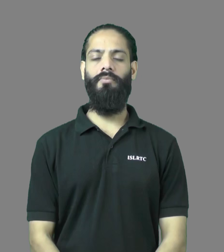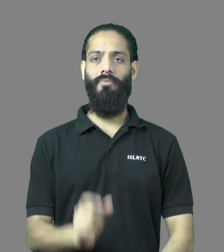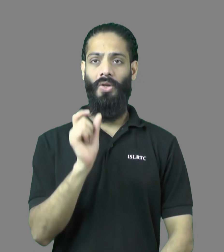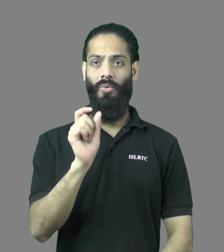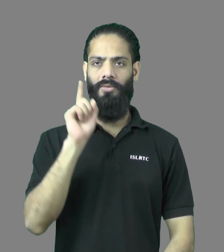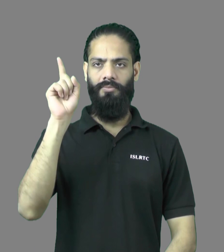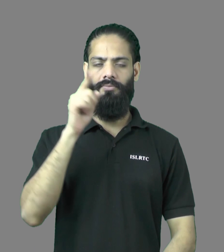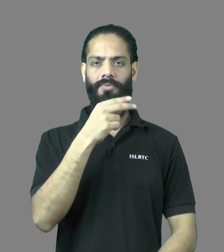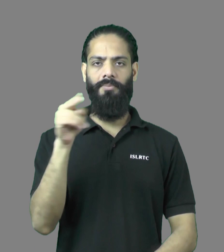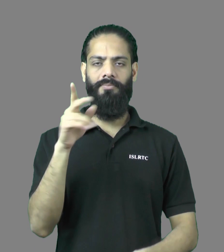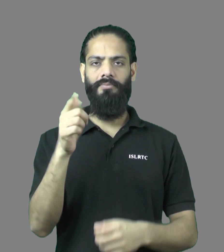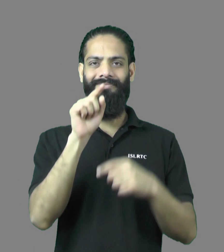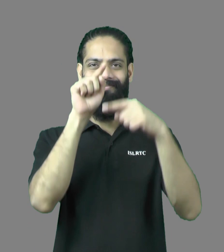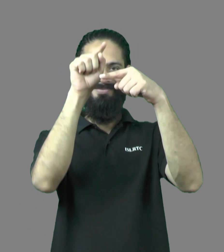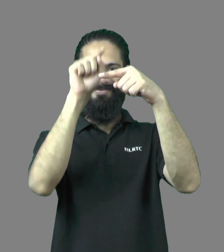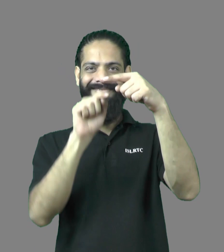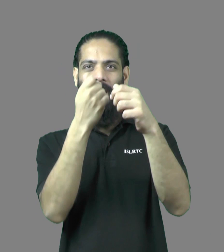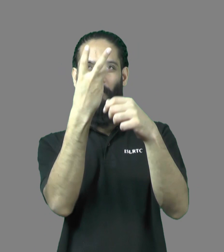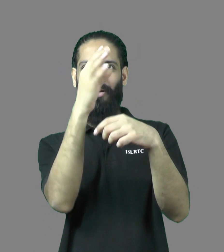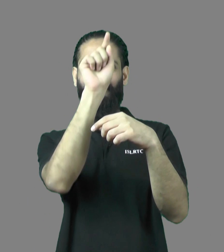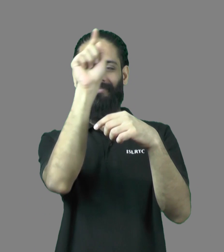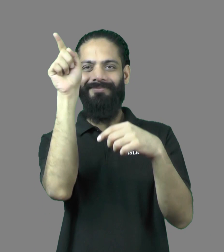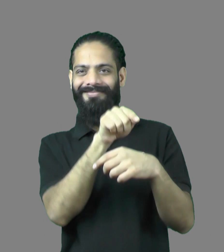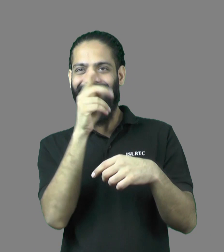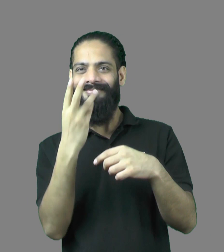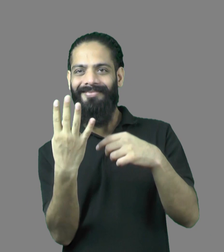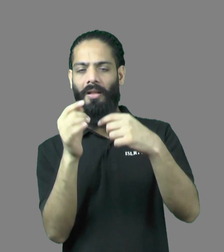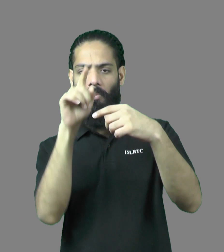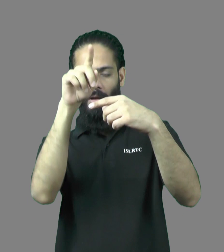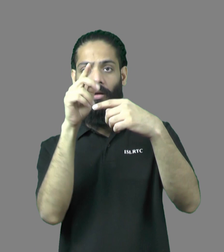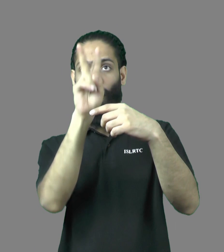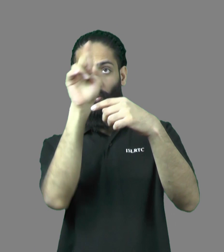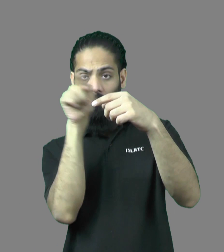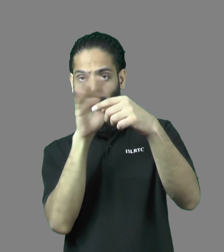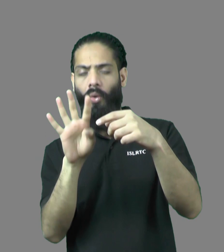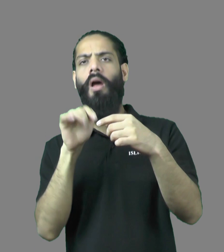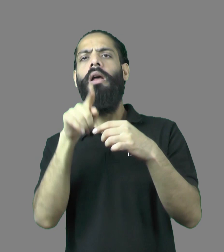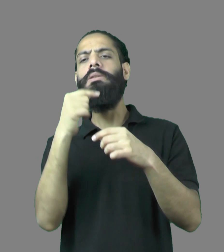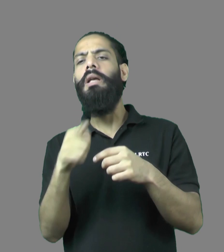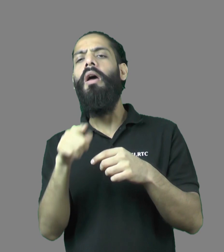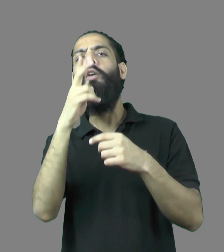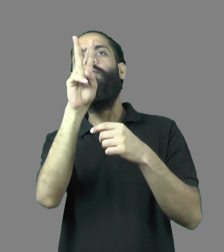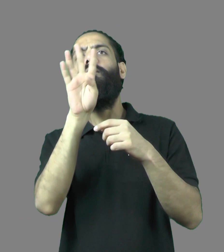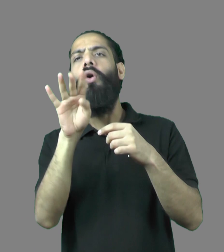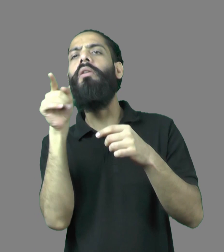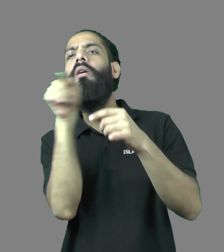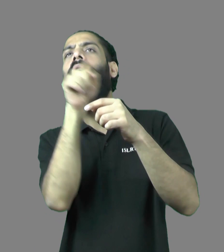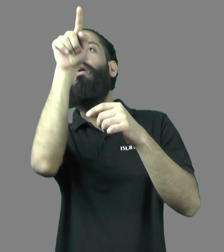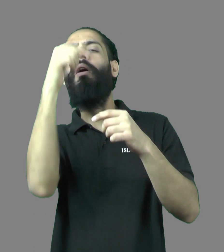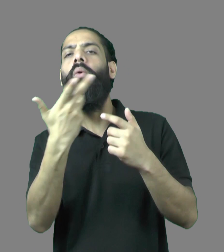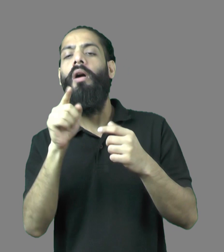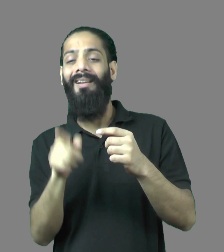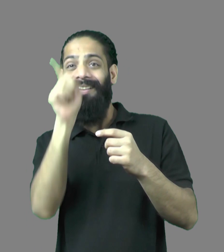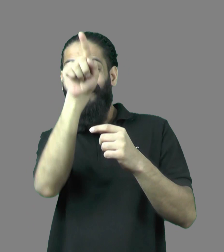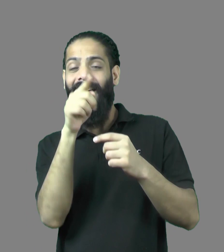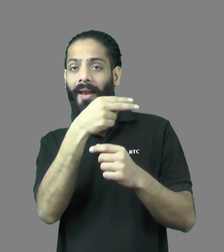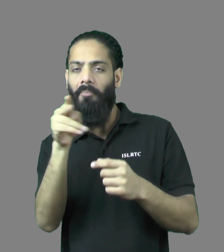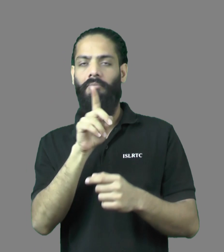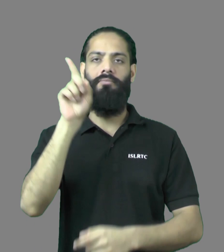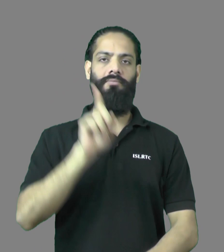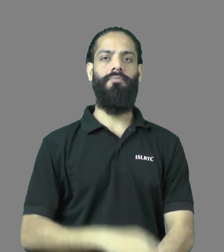Reciprocal